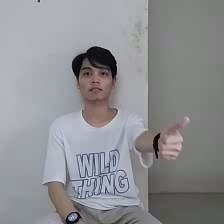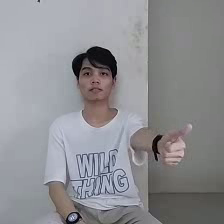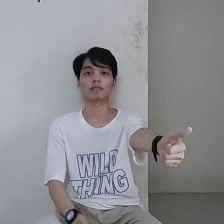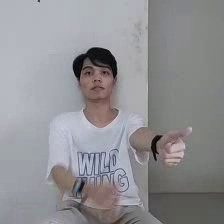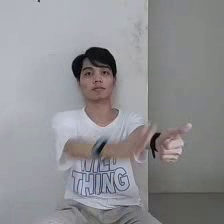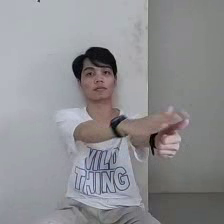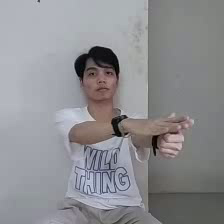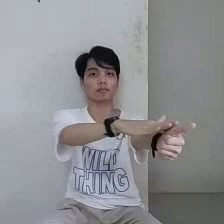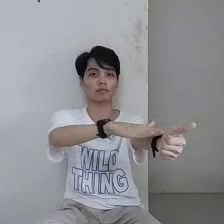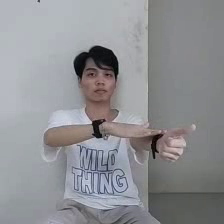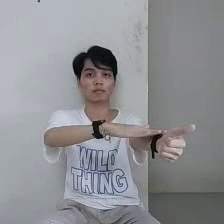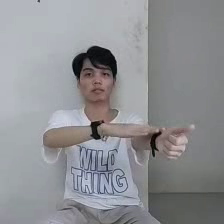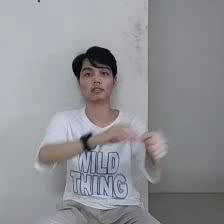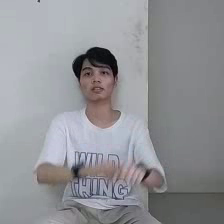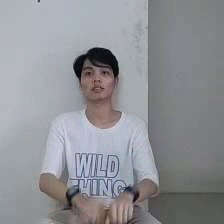An ủi